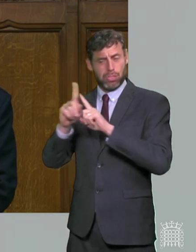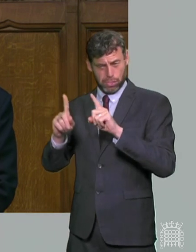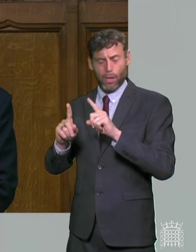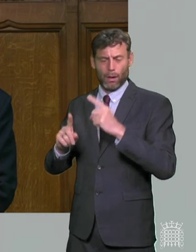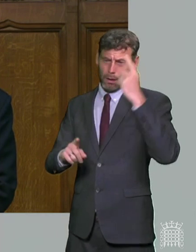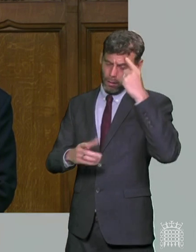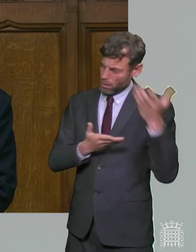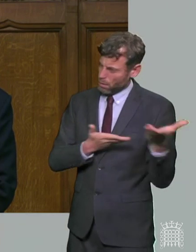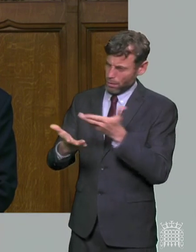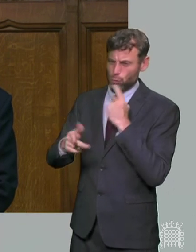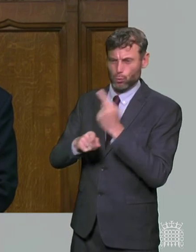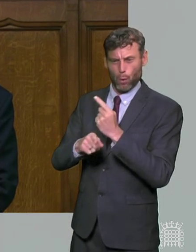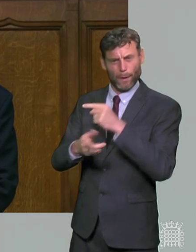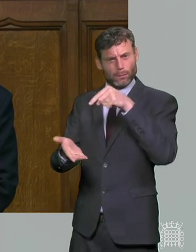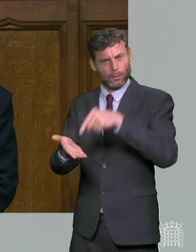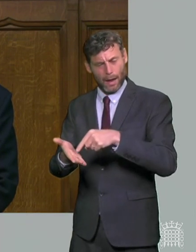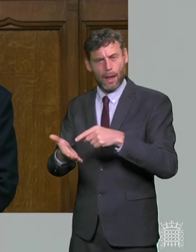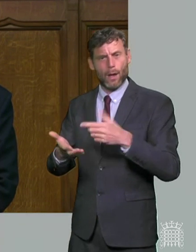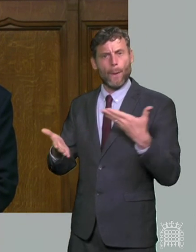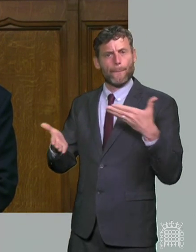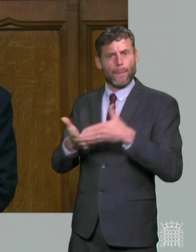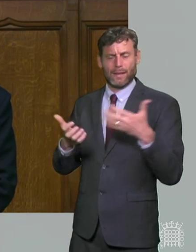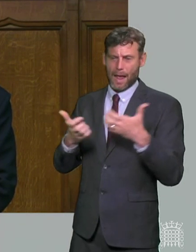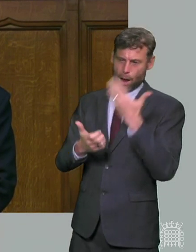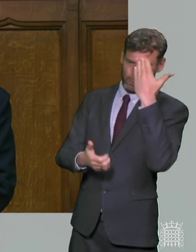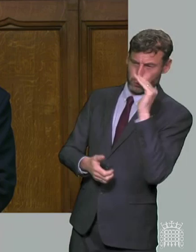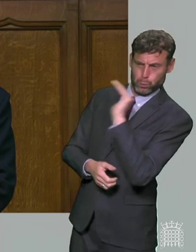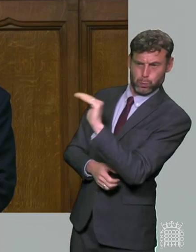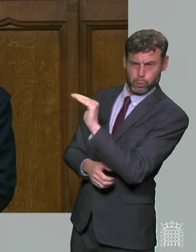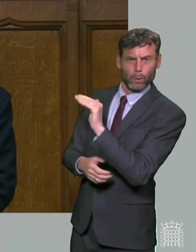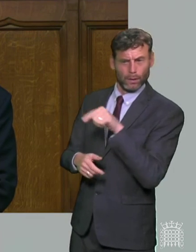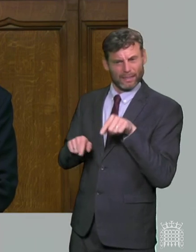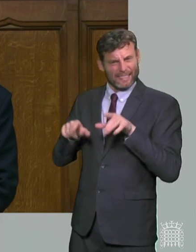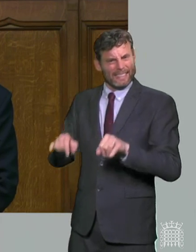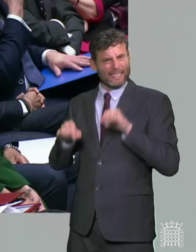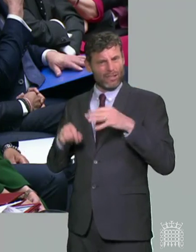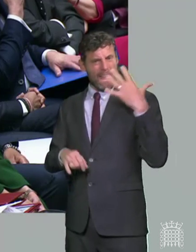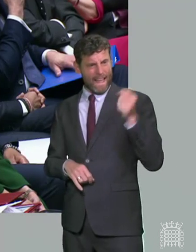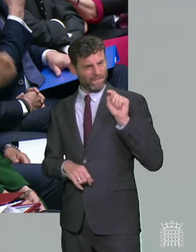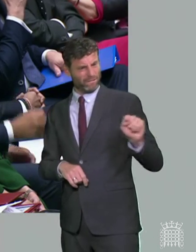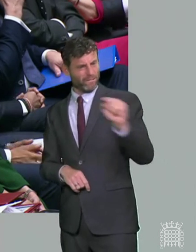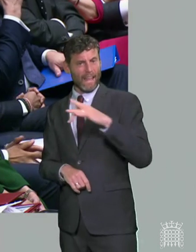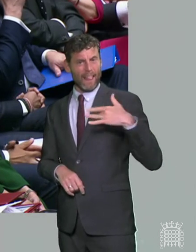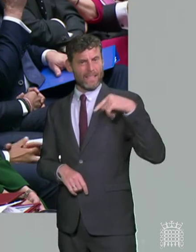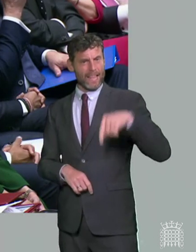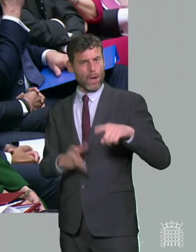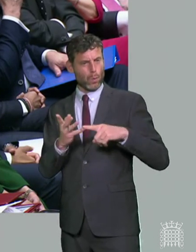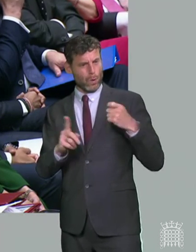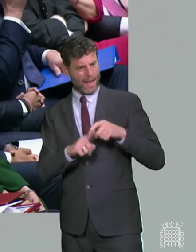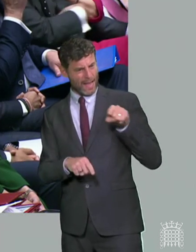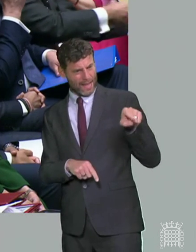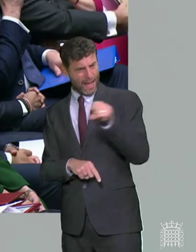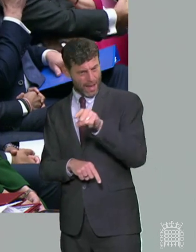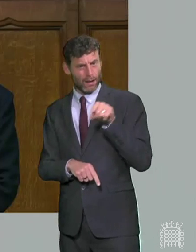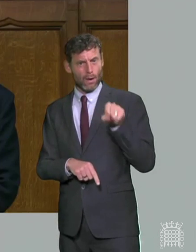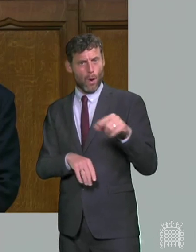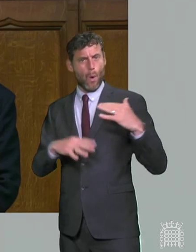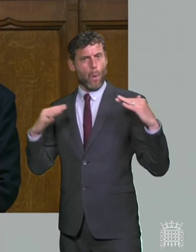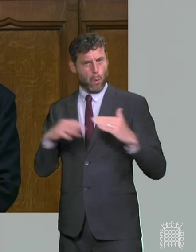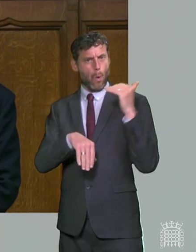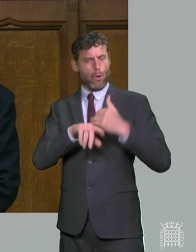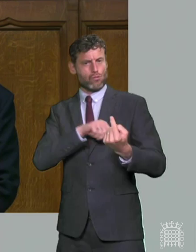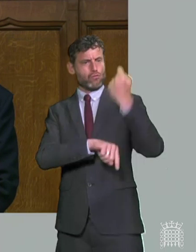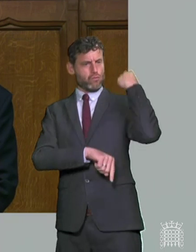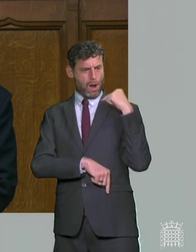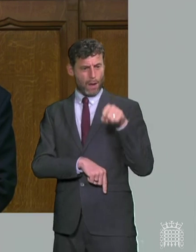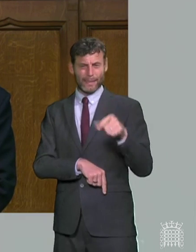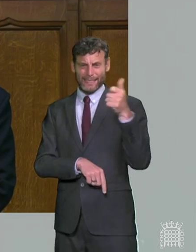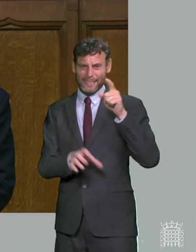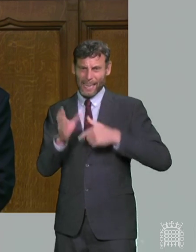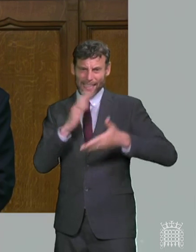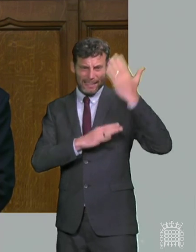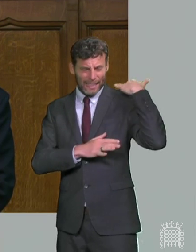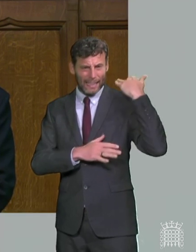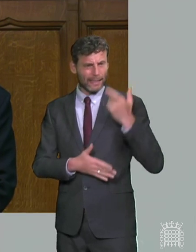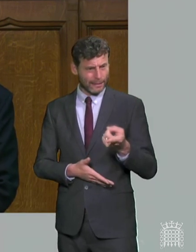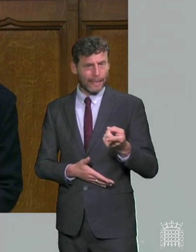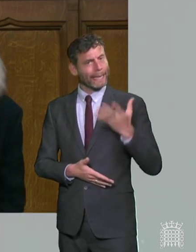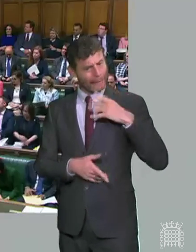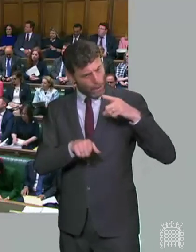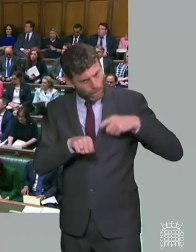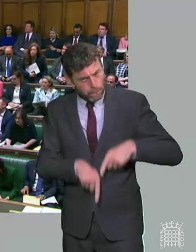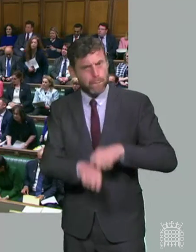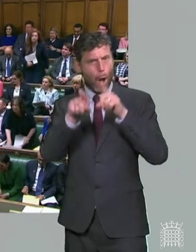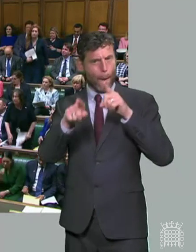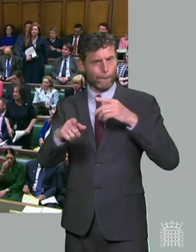Will he reassure the House and the Rwandan Government that he takes these matters extremely seriously, and that what has so far been justice massively delayed for 16 years will not be grotesquely denied?